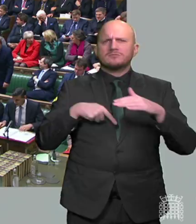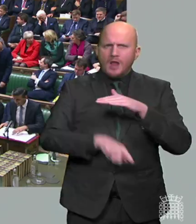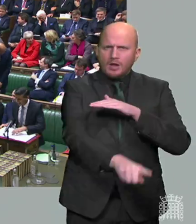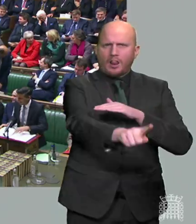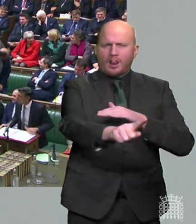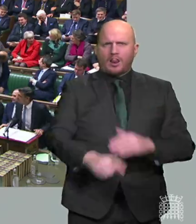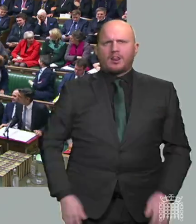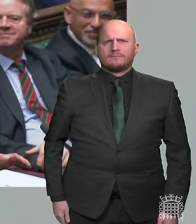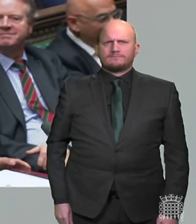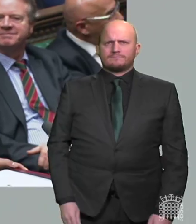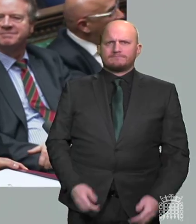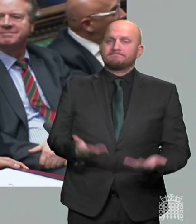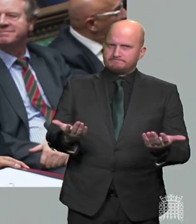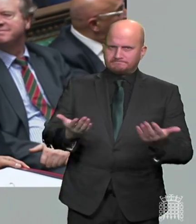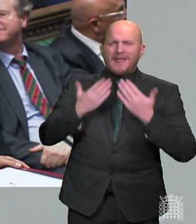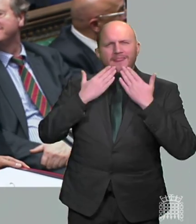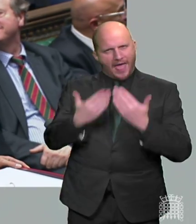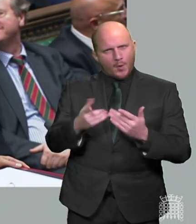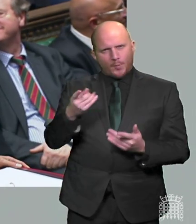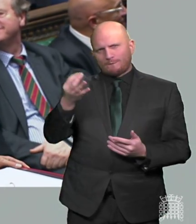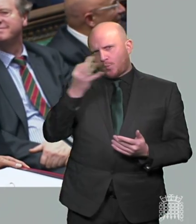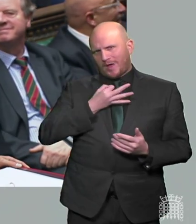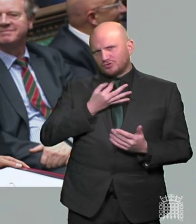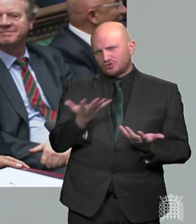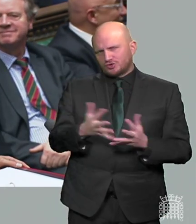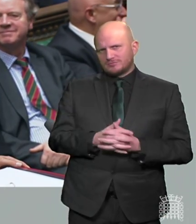I thank my honourable Friend for the question.